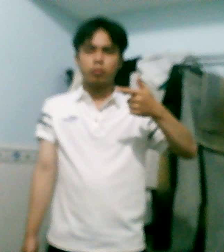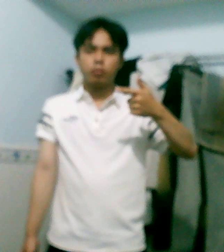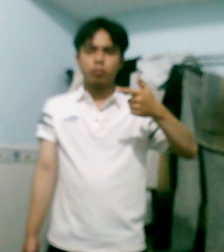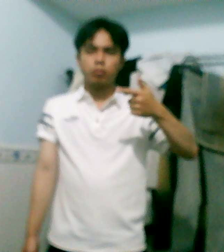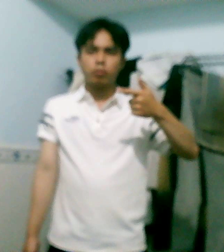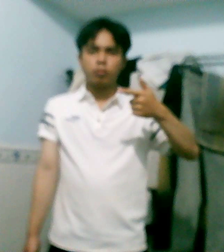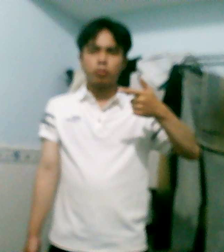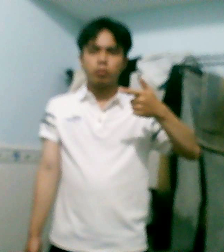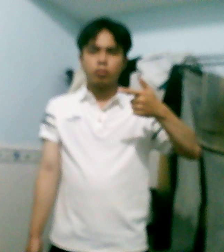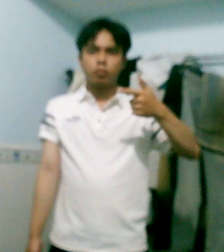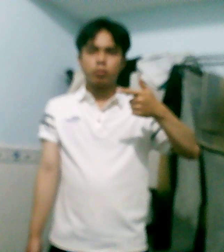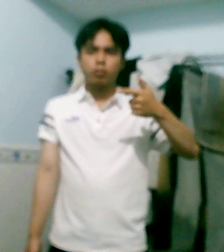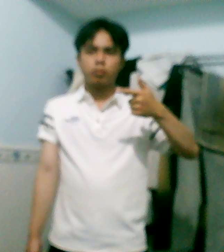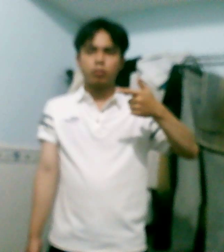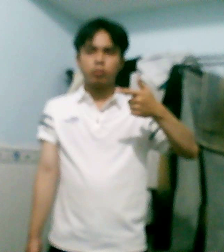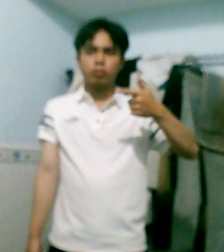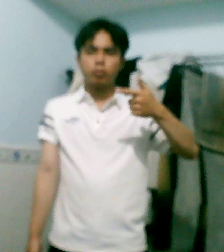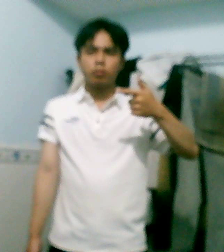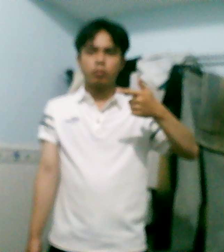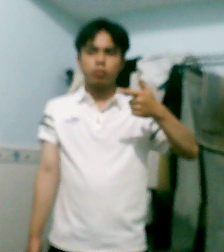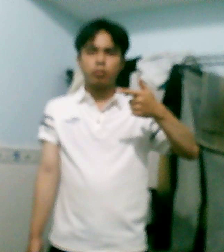g